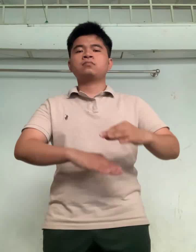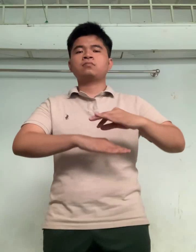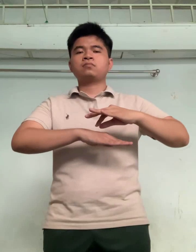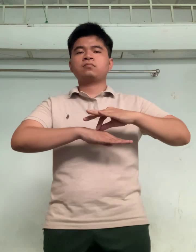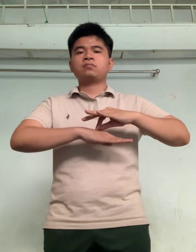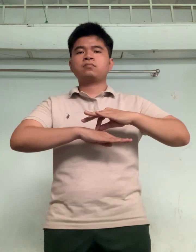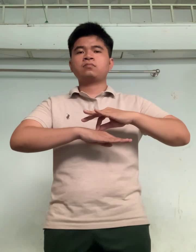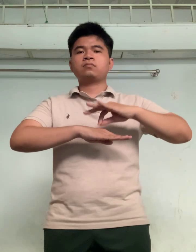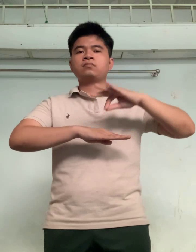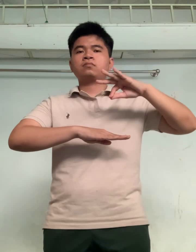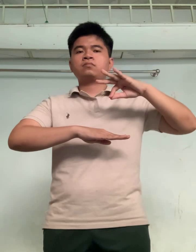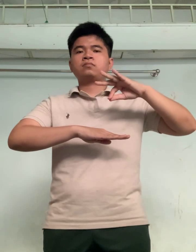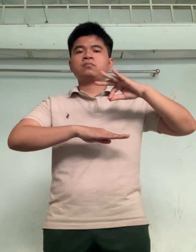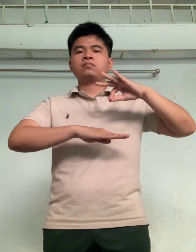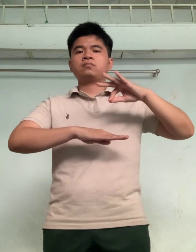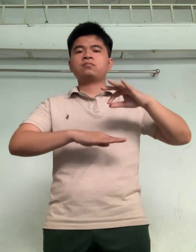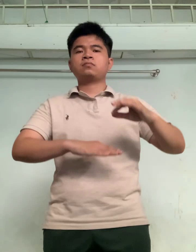tuan